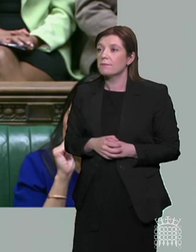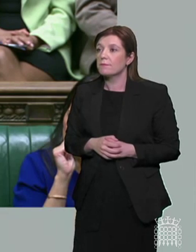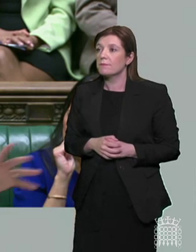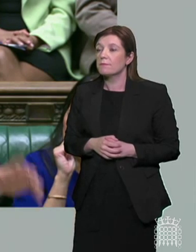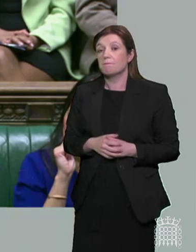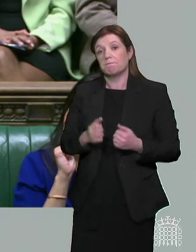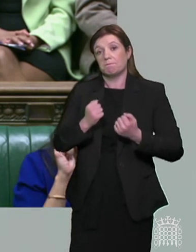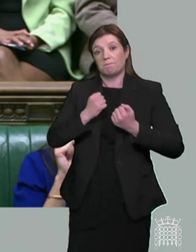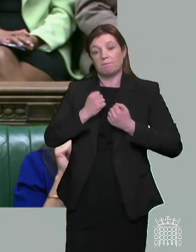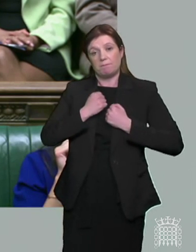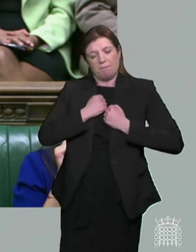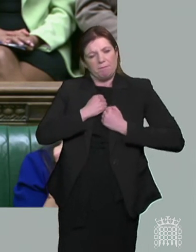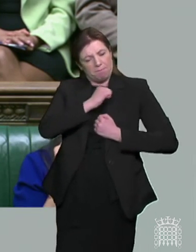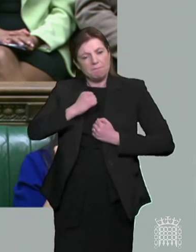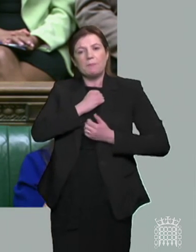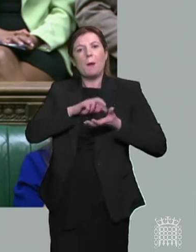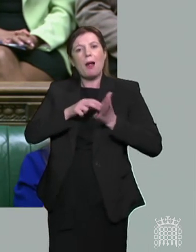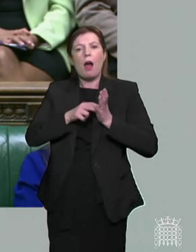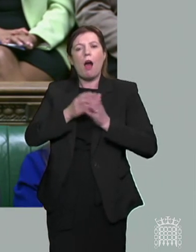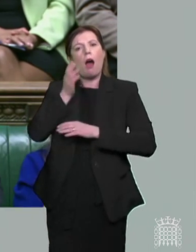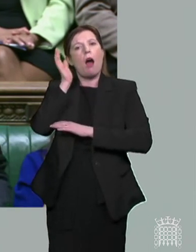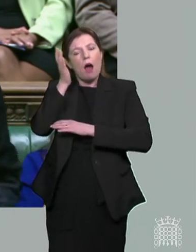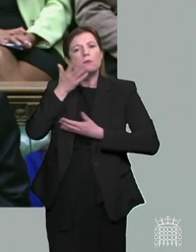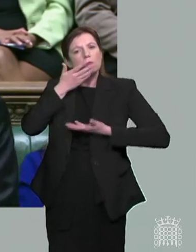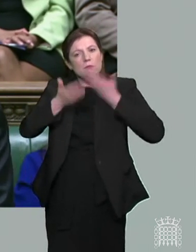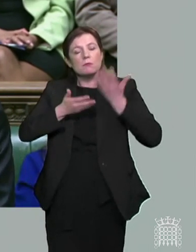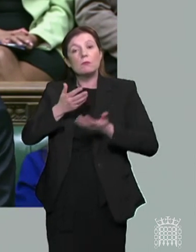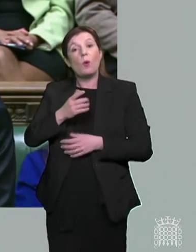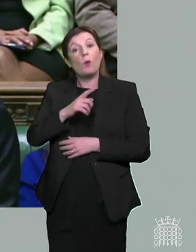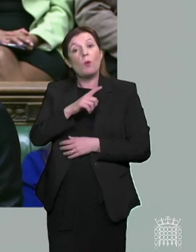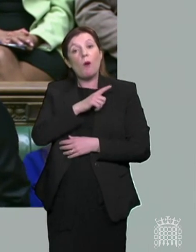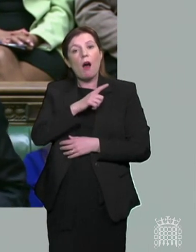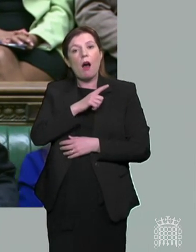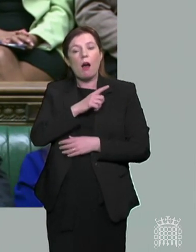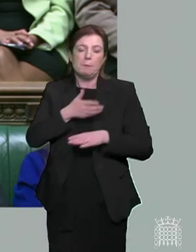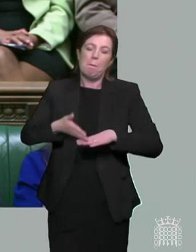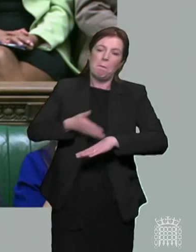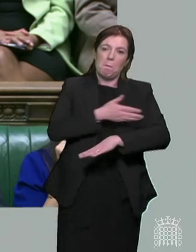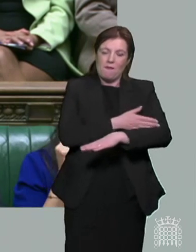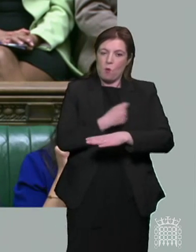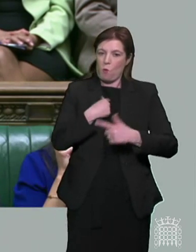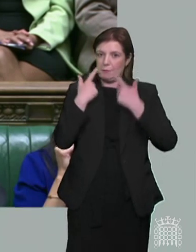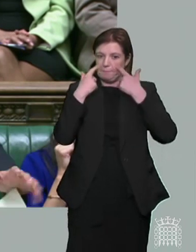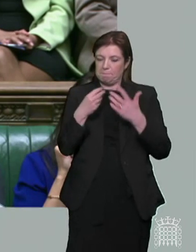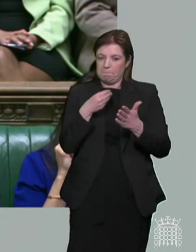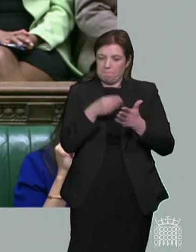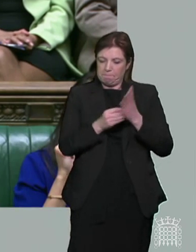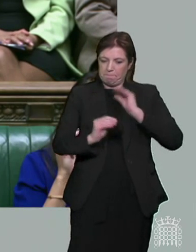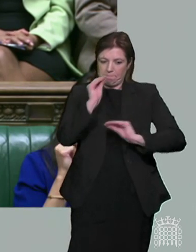The plan we have announced today has only been possible because we have taken tough decisions with the public finances.